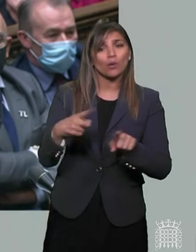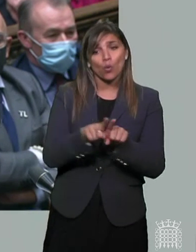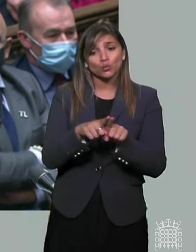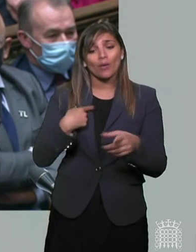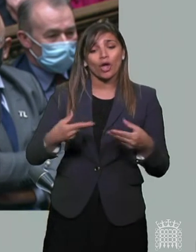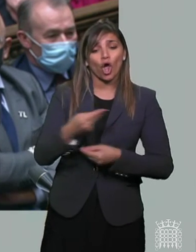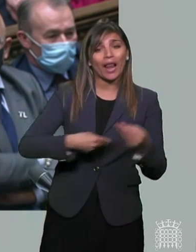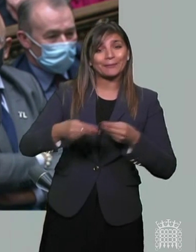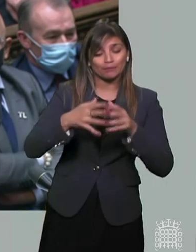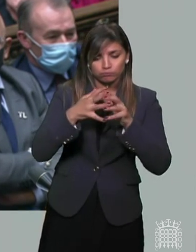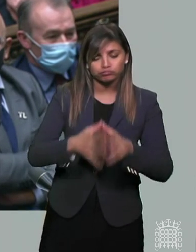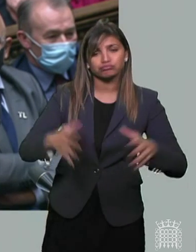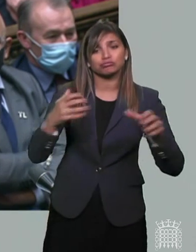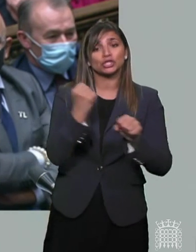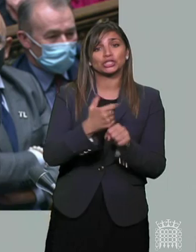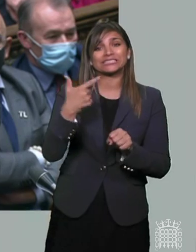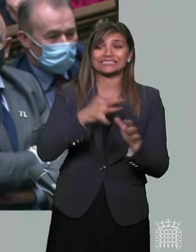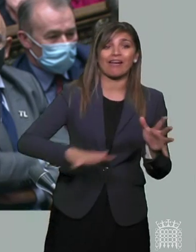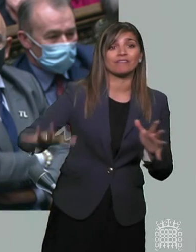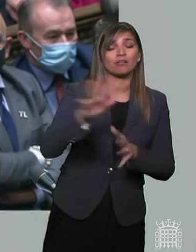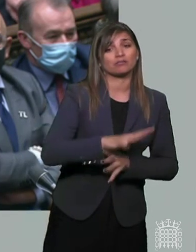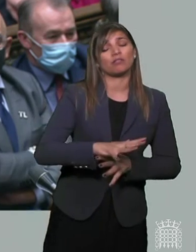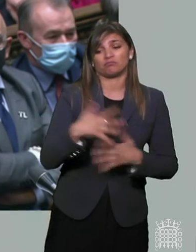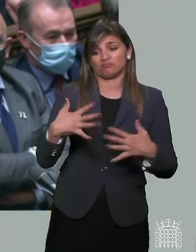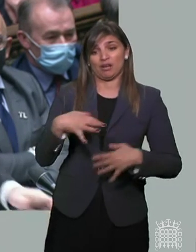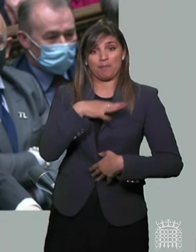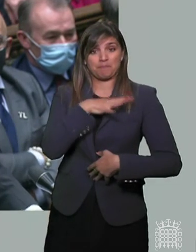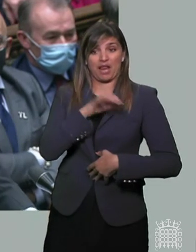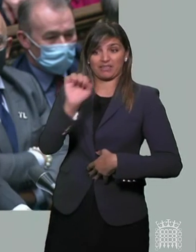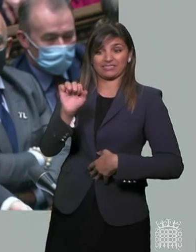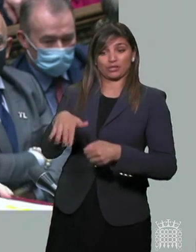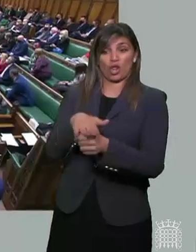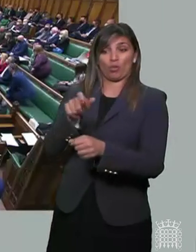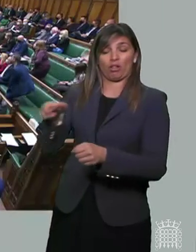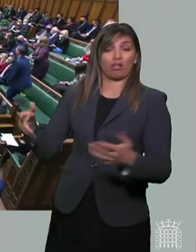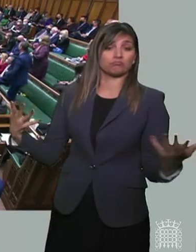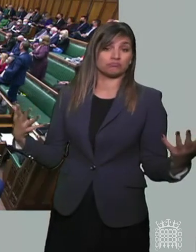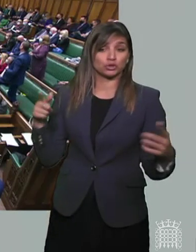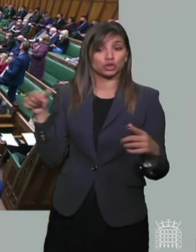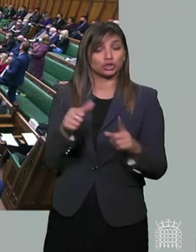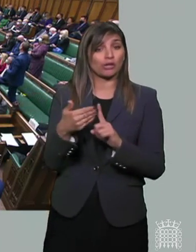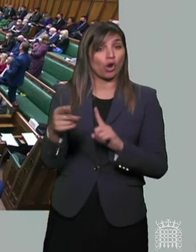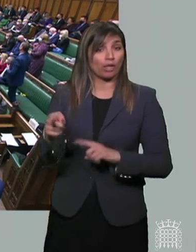That is of massive benefit to each and every one of the honourable Gentleman’s constituents, and I think he should acknowledge that point.